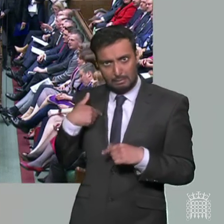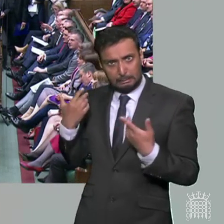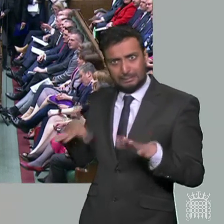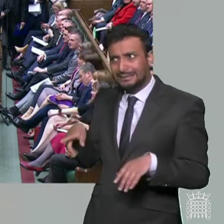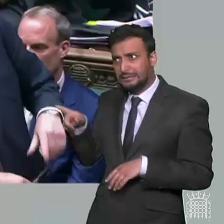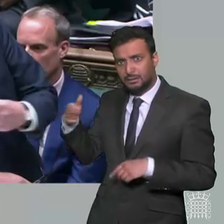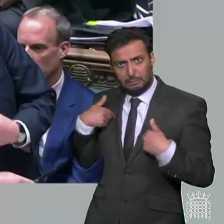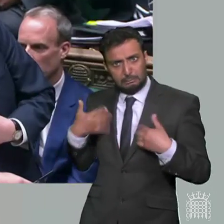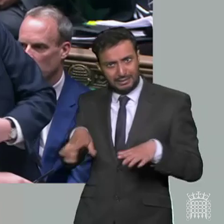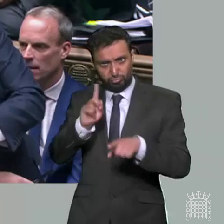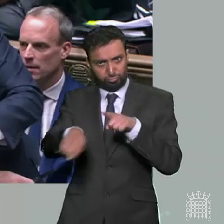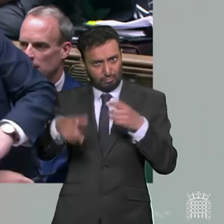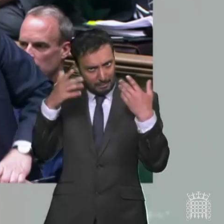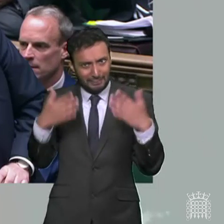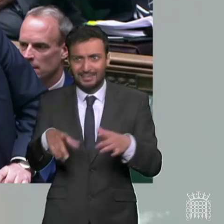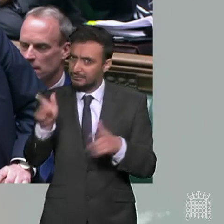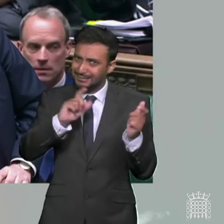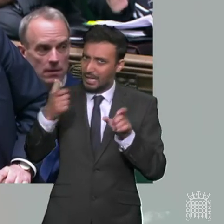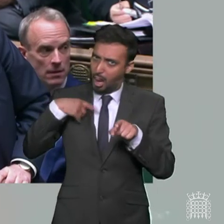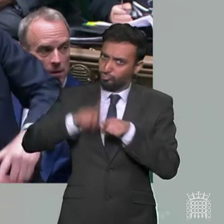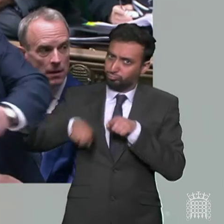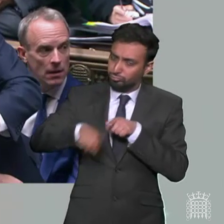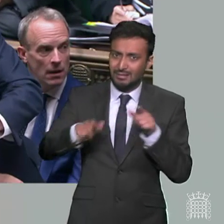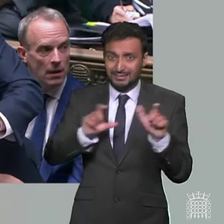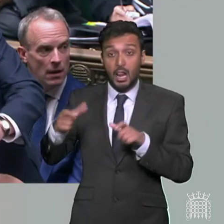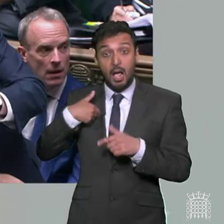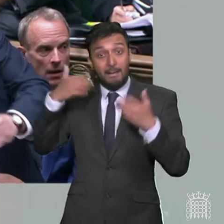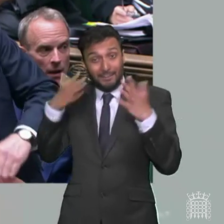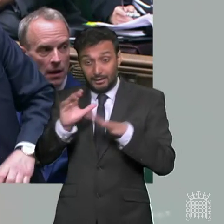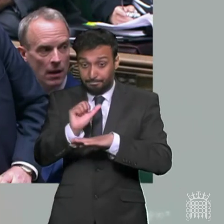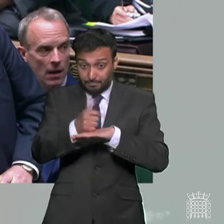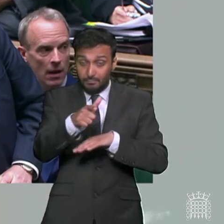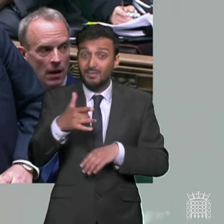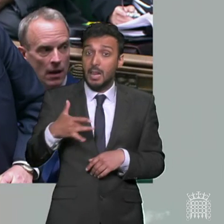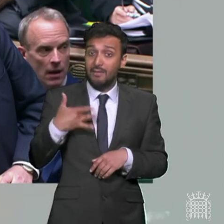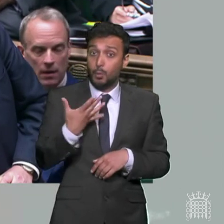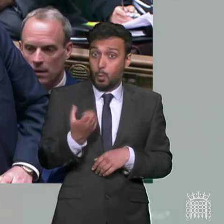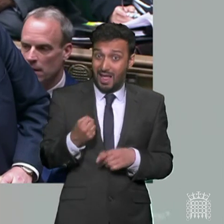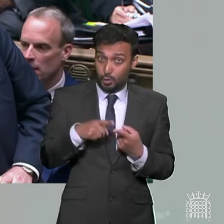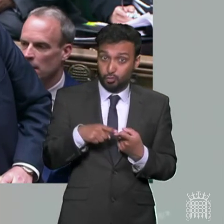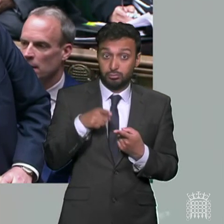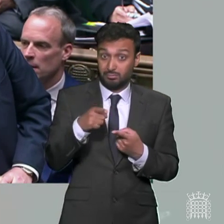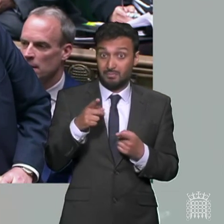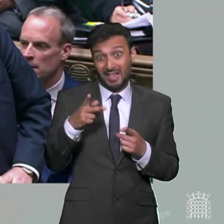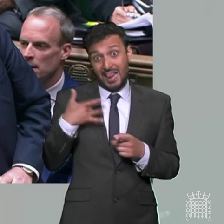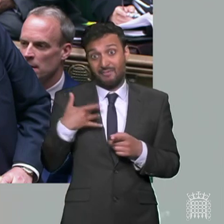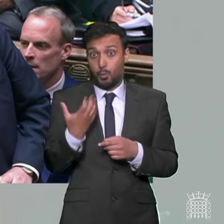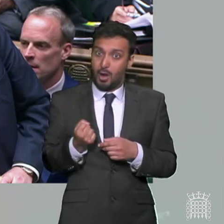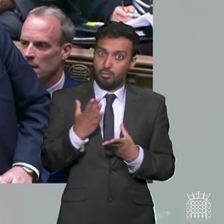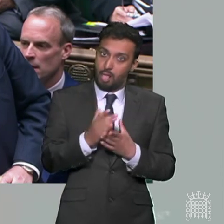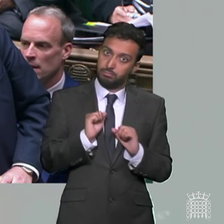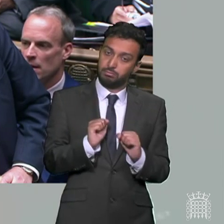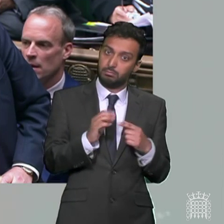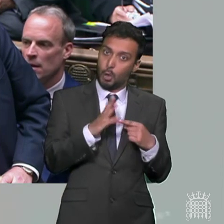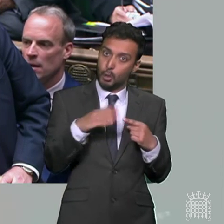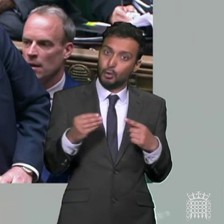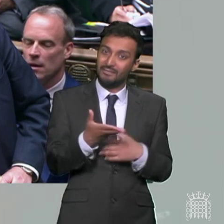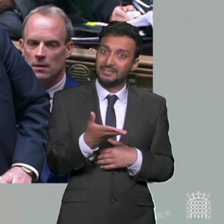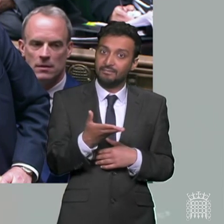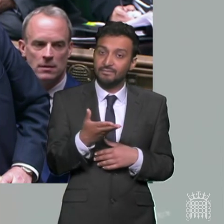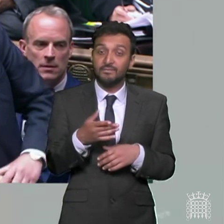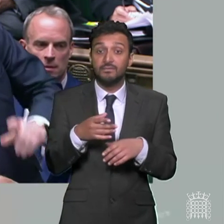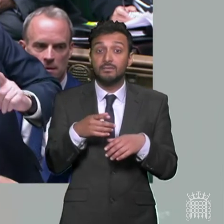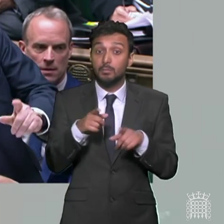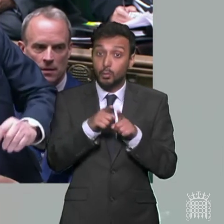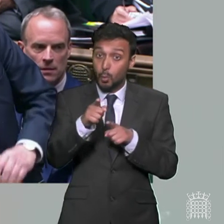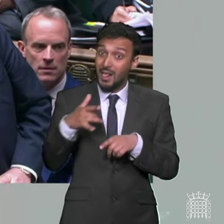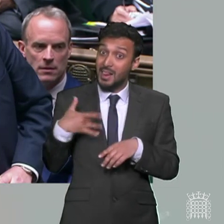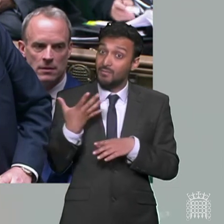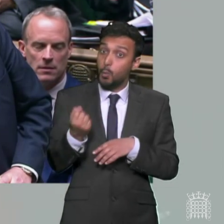This is the Government who not only put in the living wage—it was a Conservative institution—but have now raised it by £1,000, a record amount.